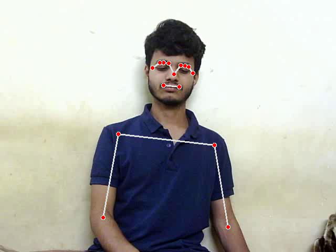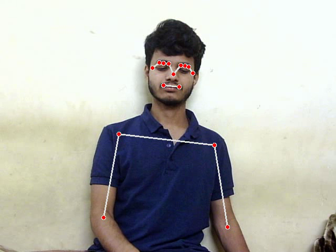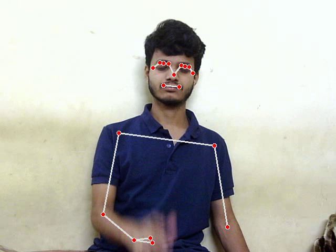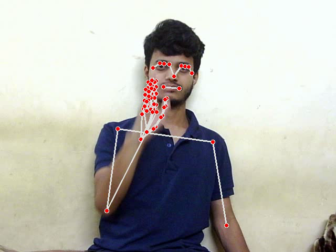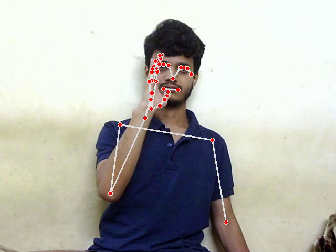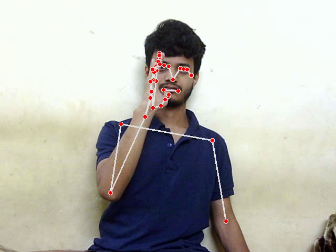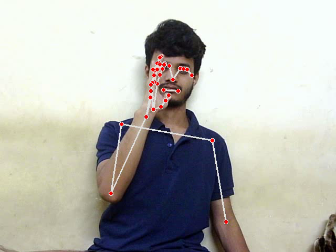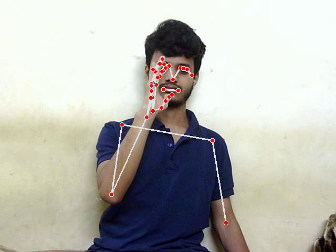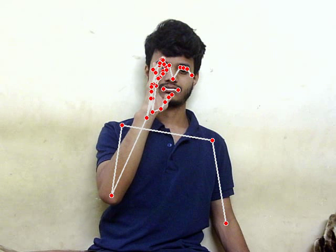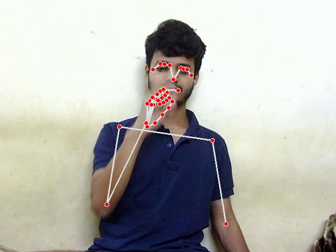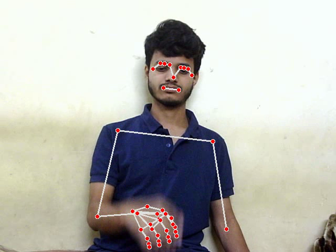mother